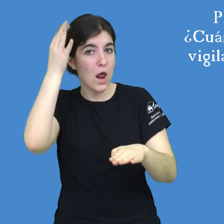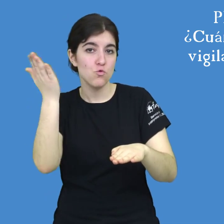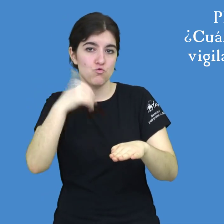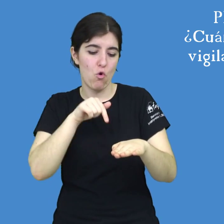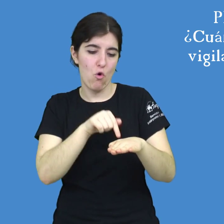haber no